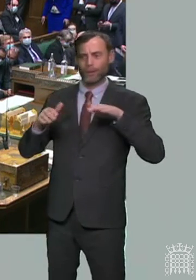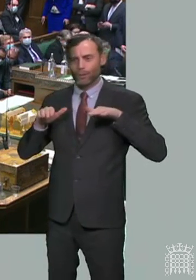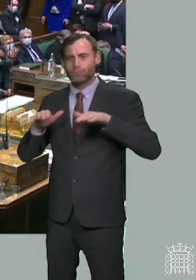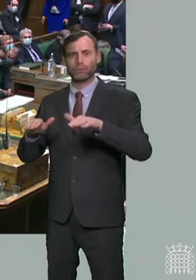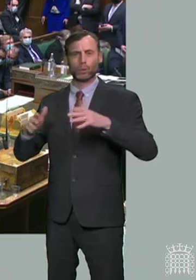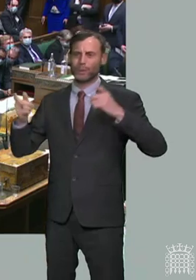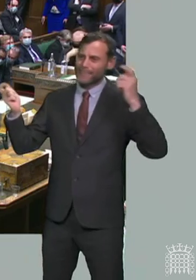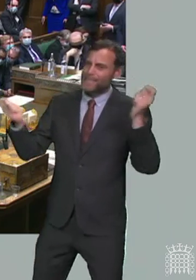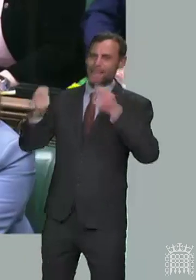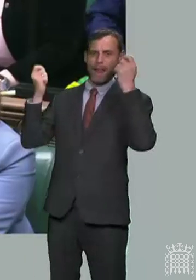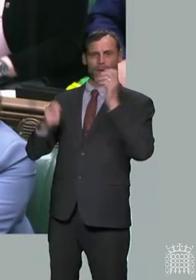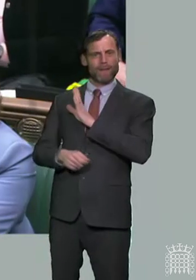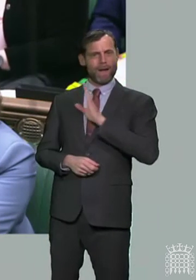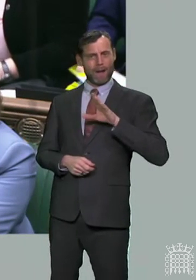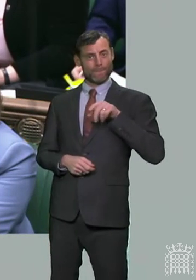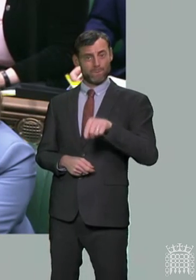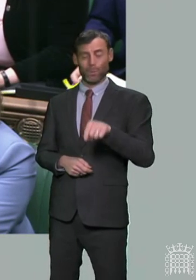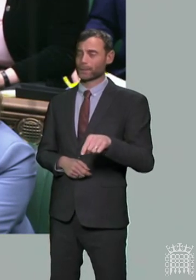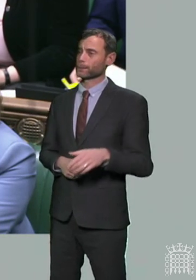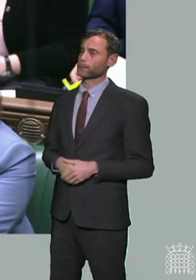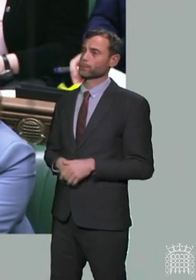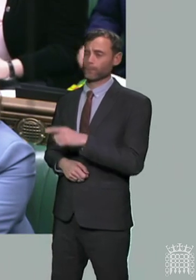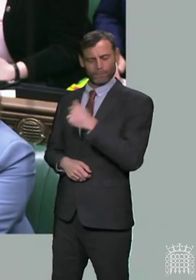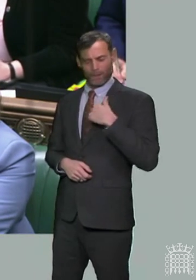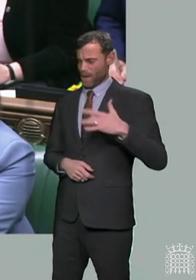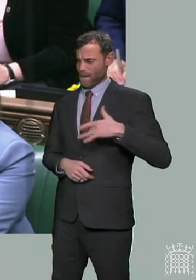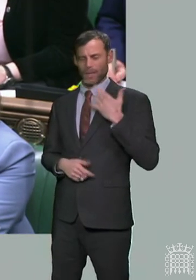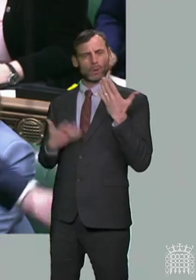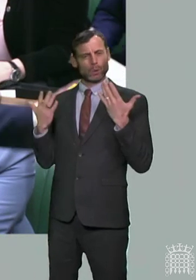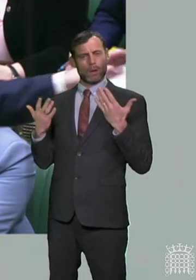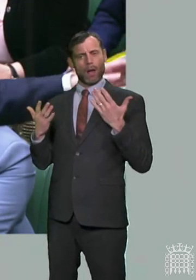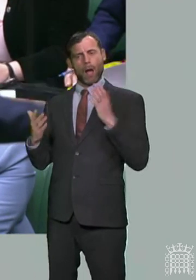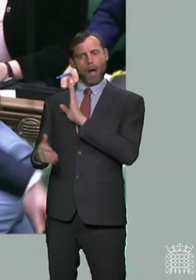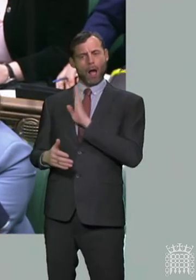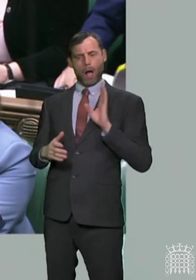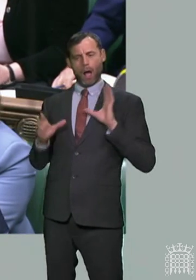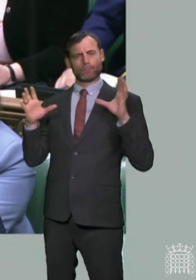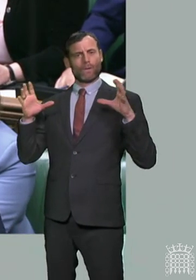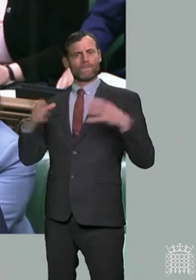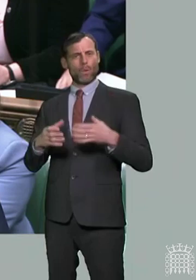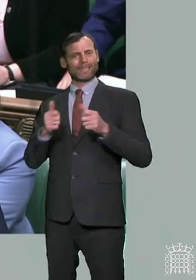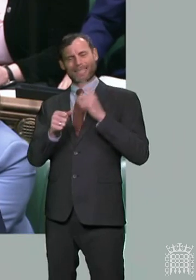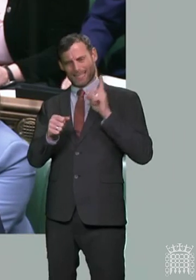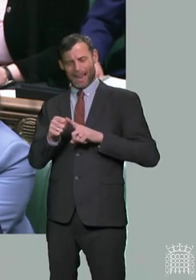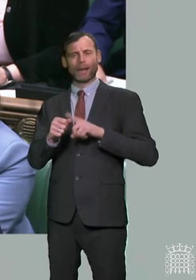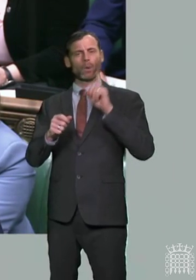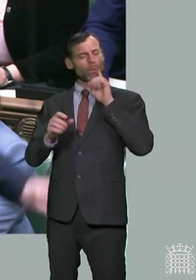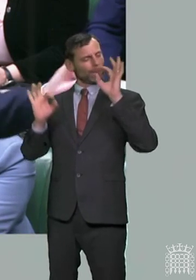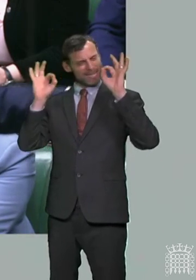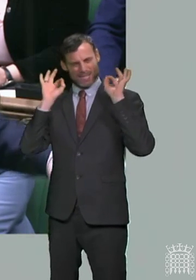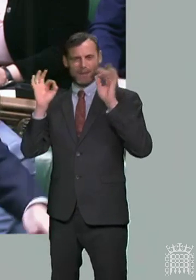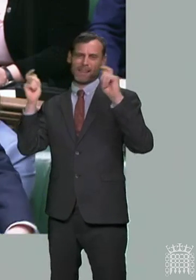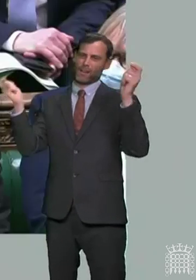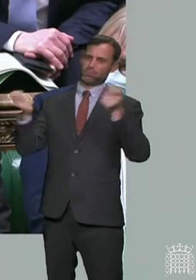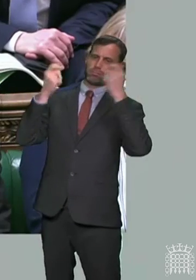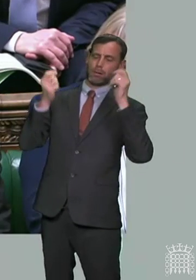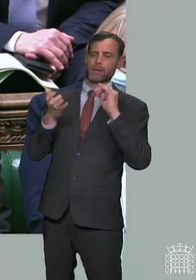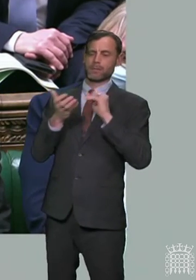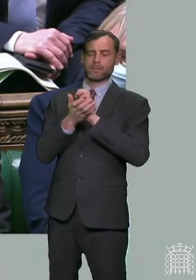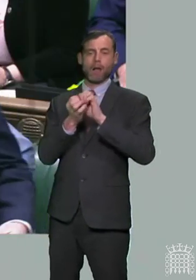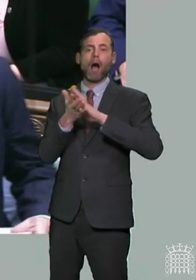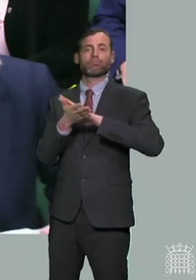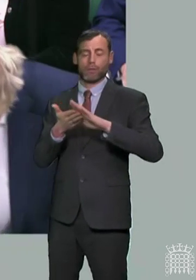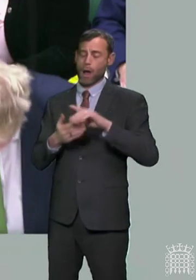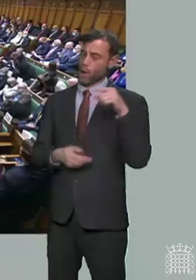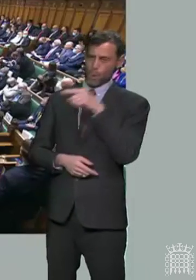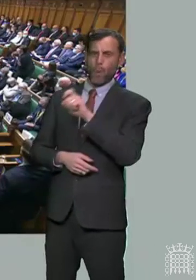I have no doubt that Armed Forces Day will be absolutely spectacular across the country, and that Scarborough will make a terrific and a notable contribution.